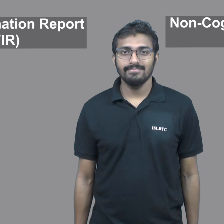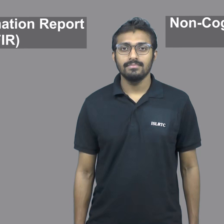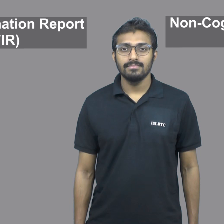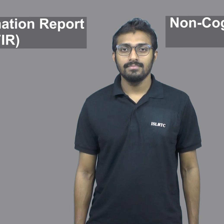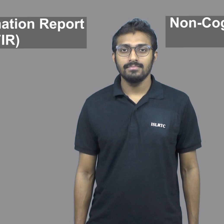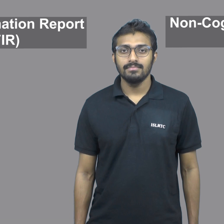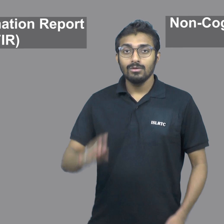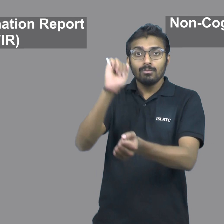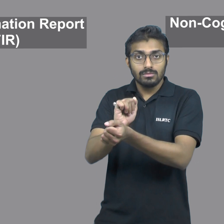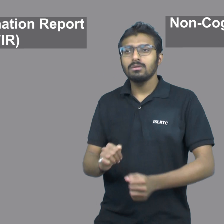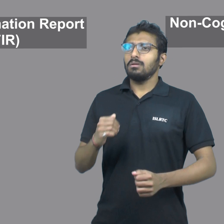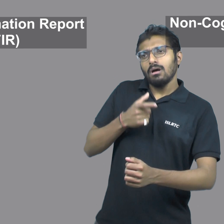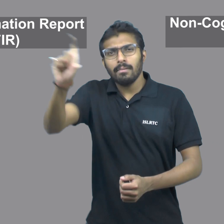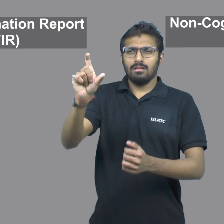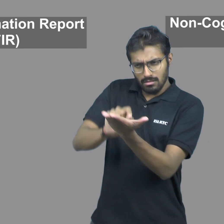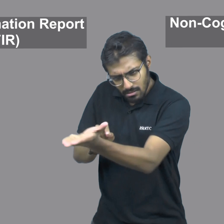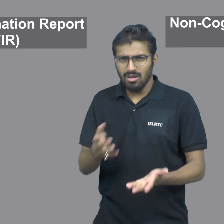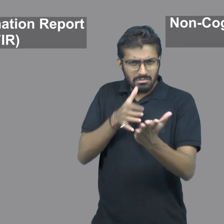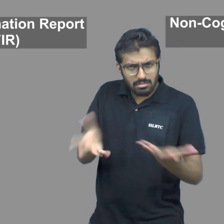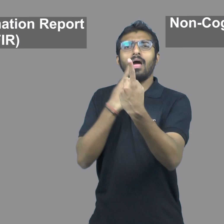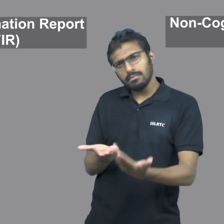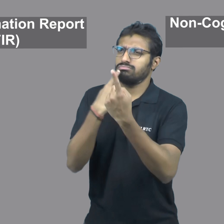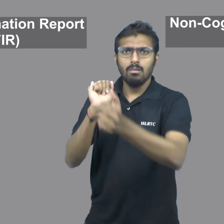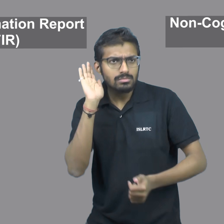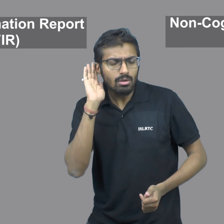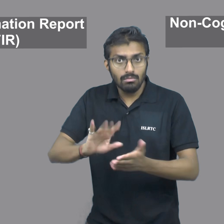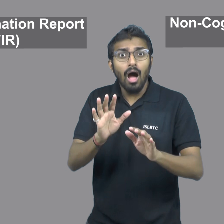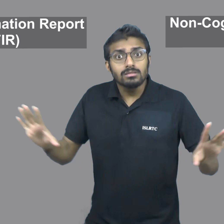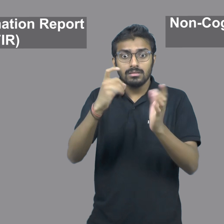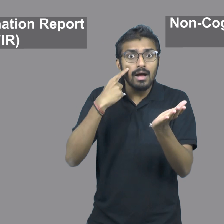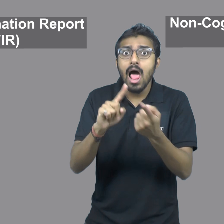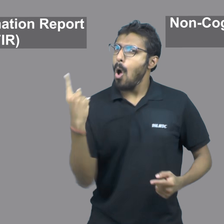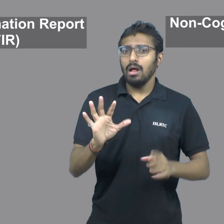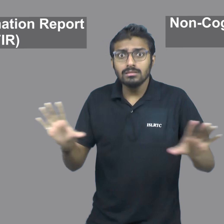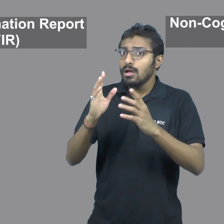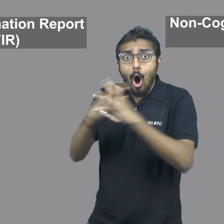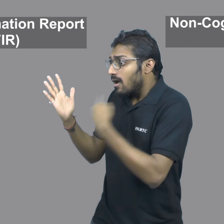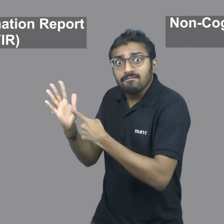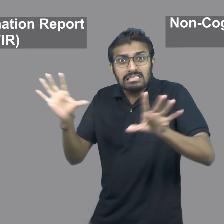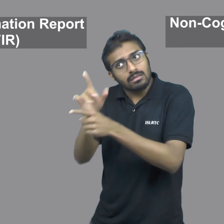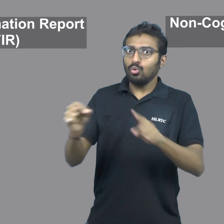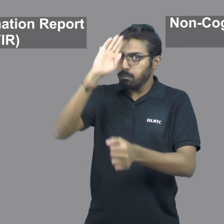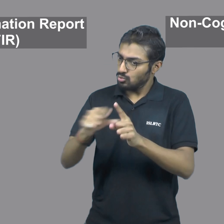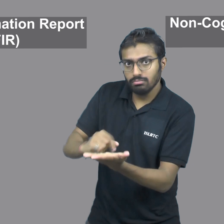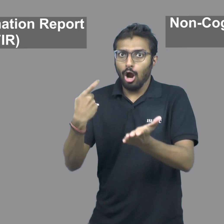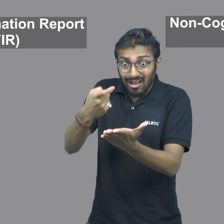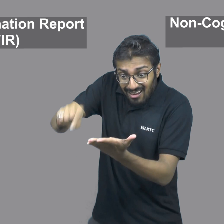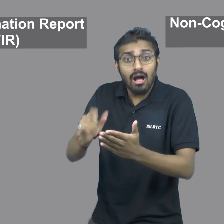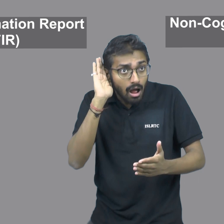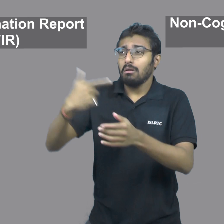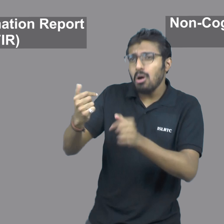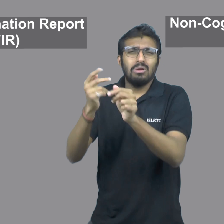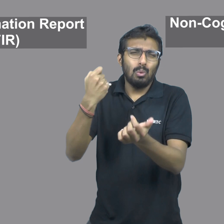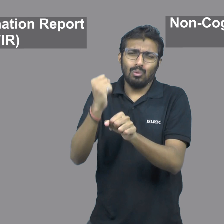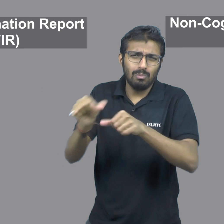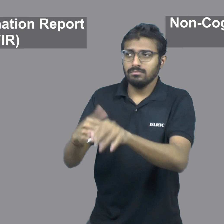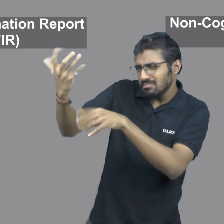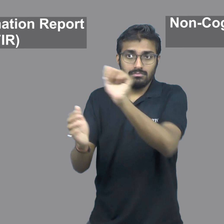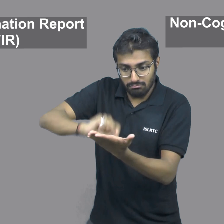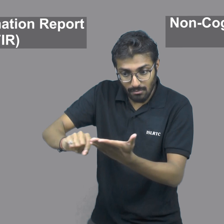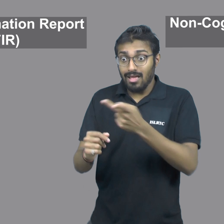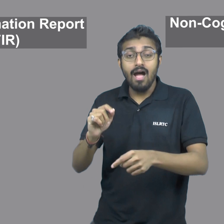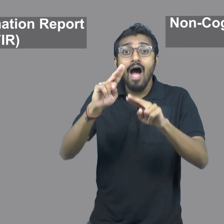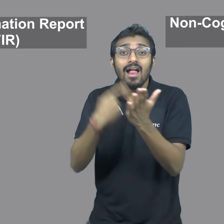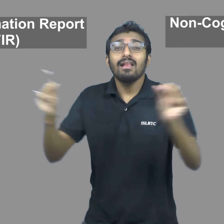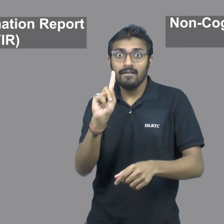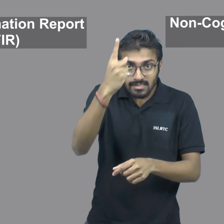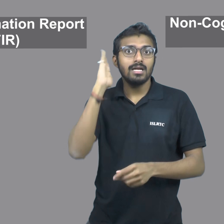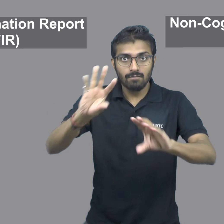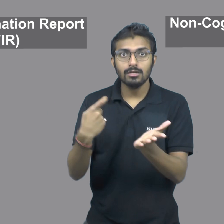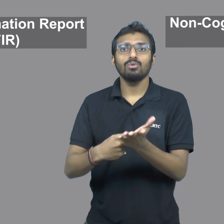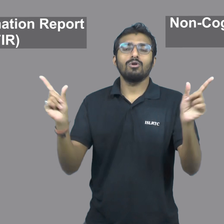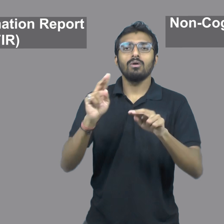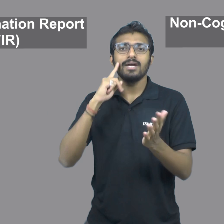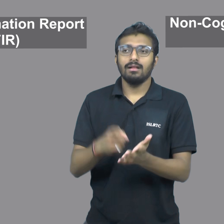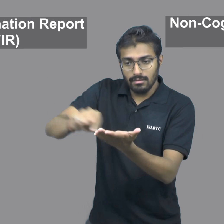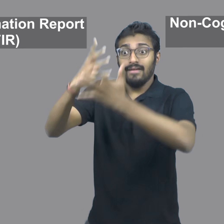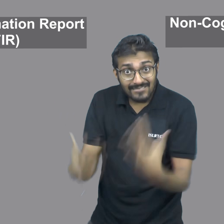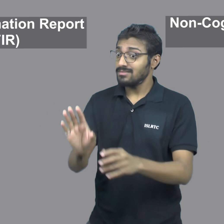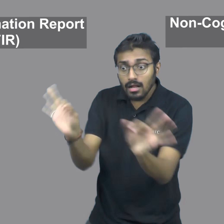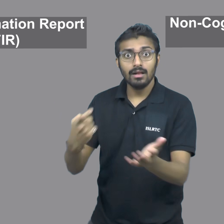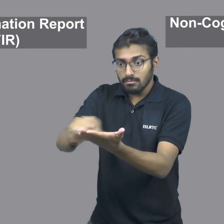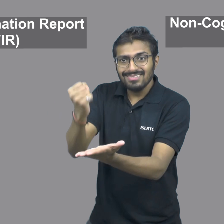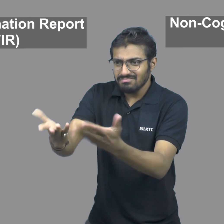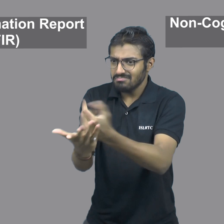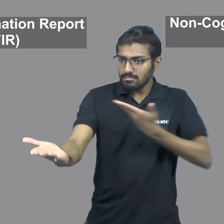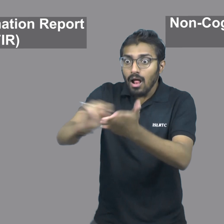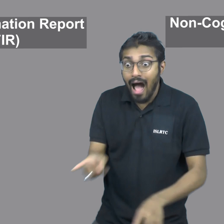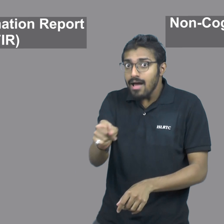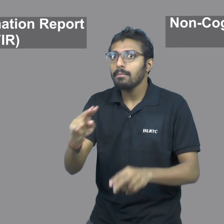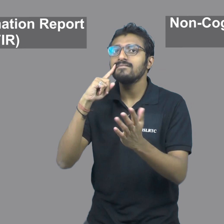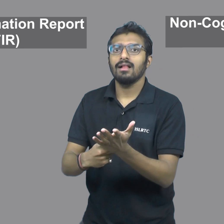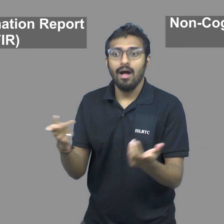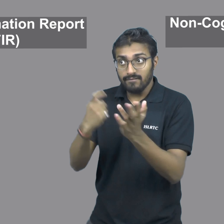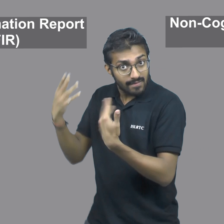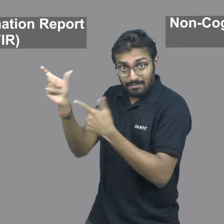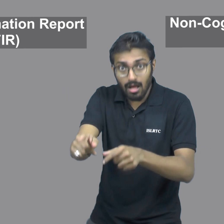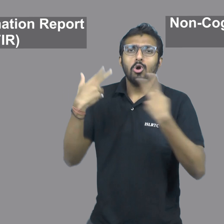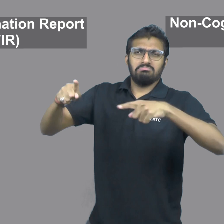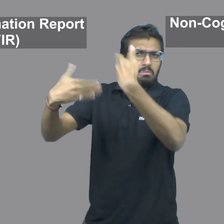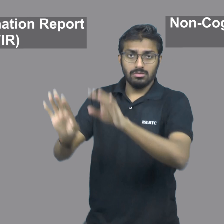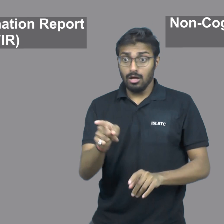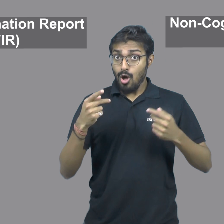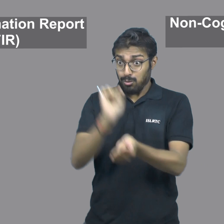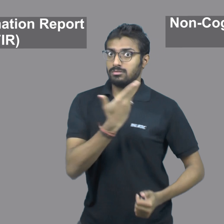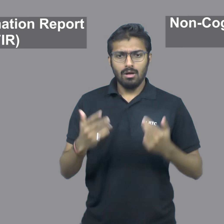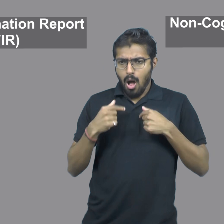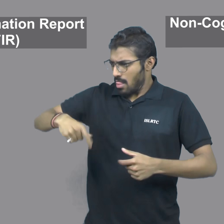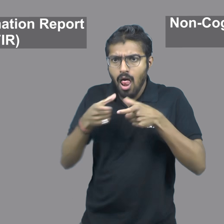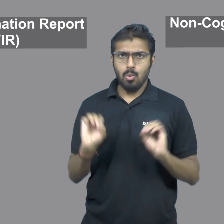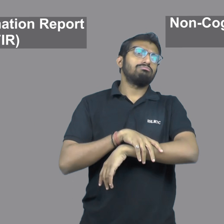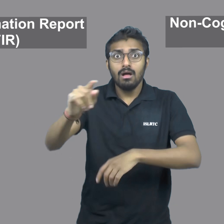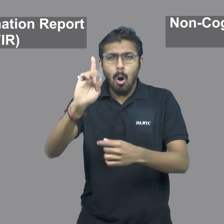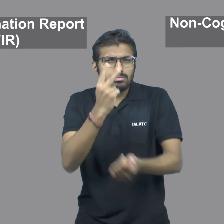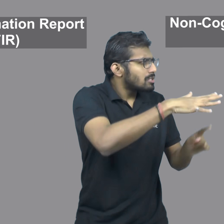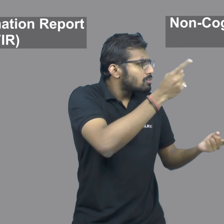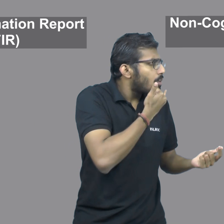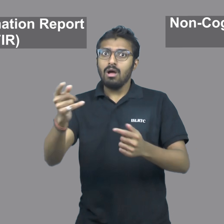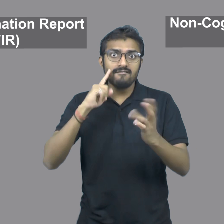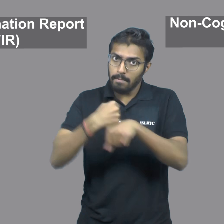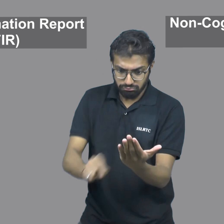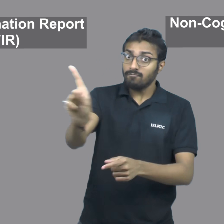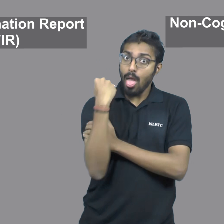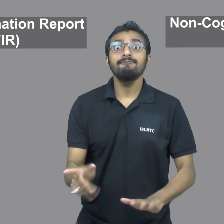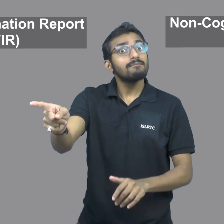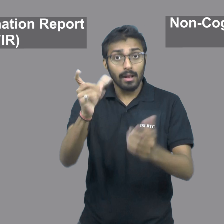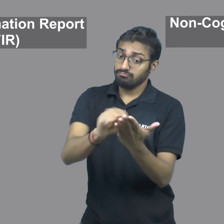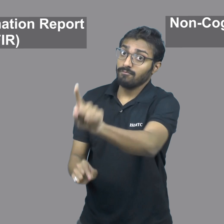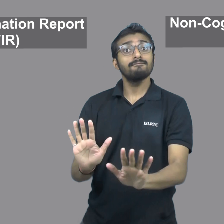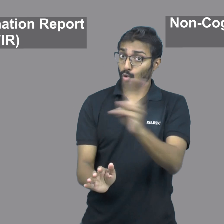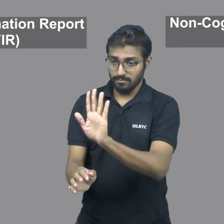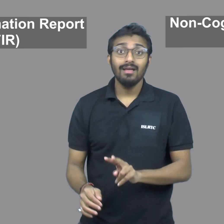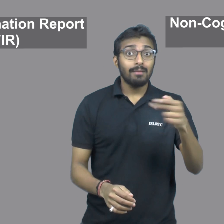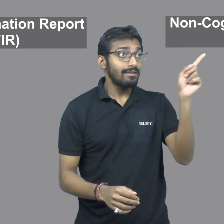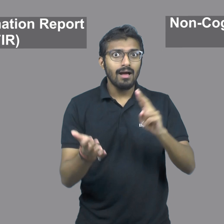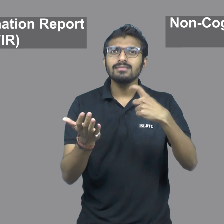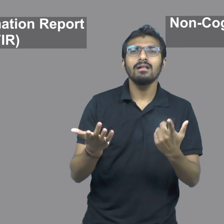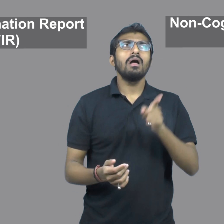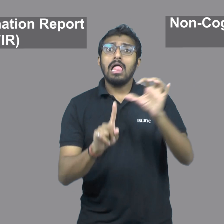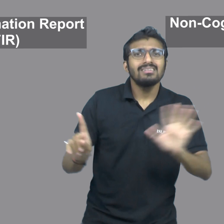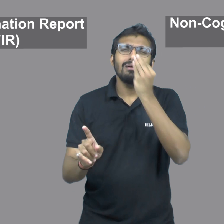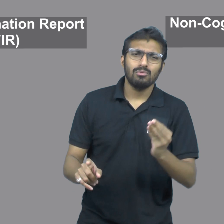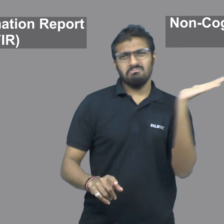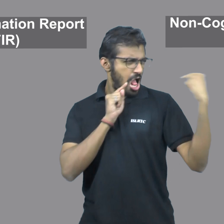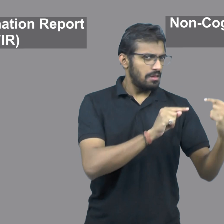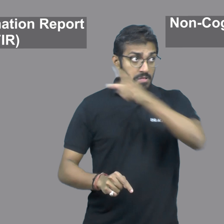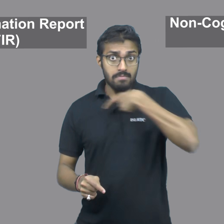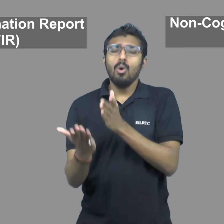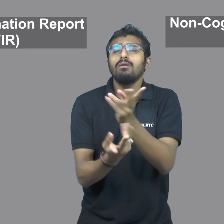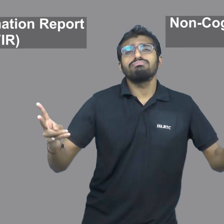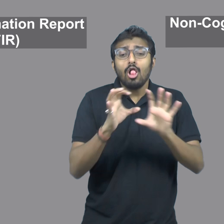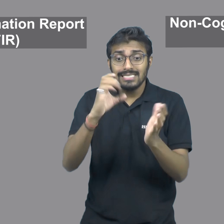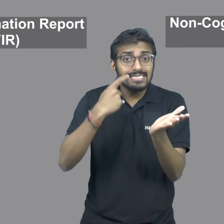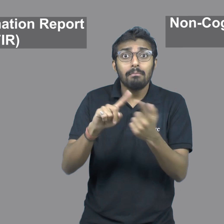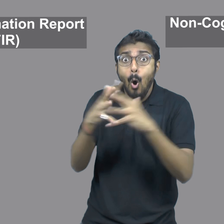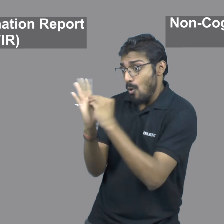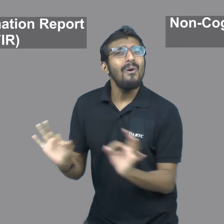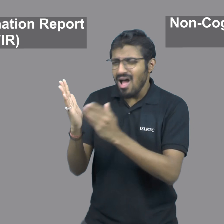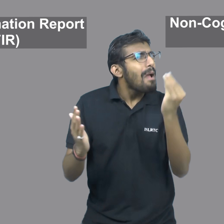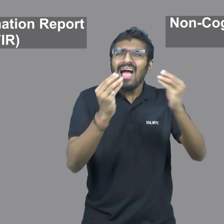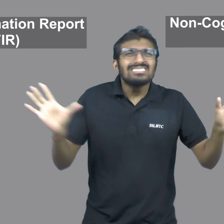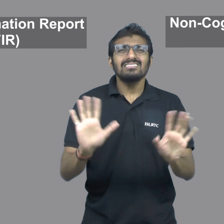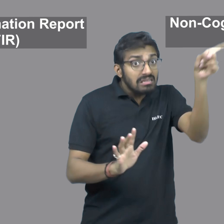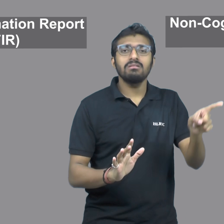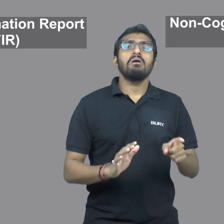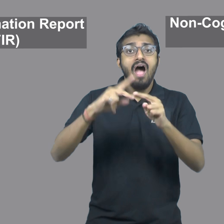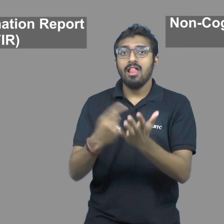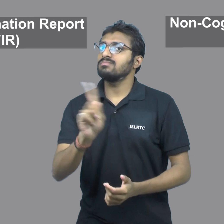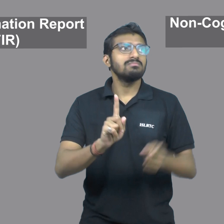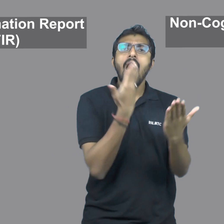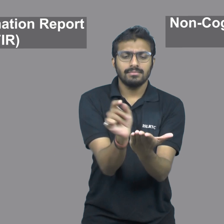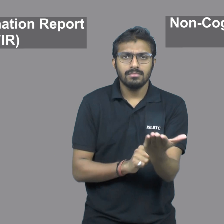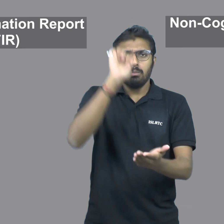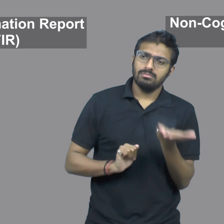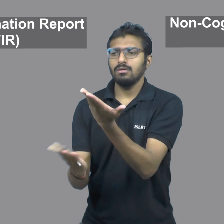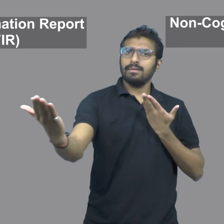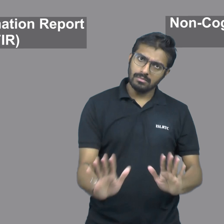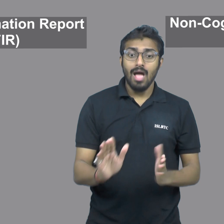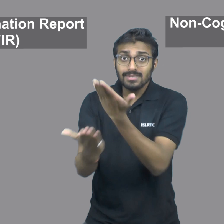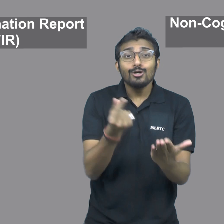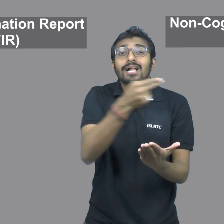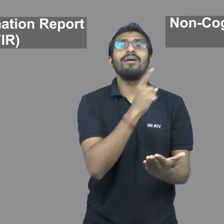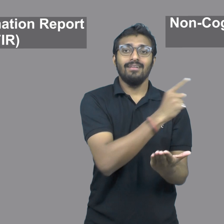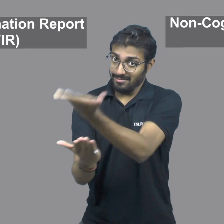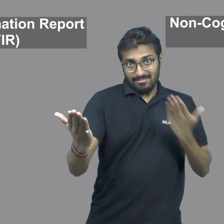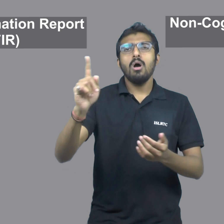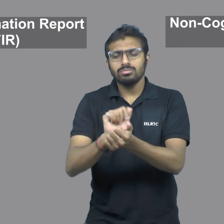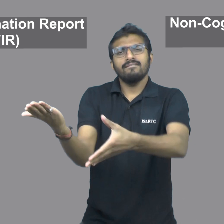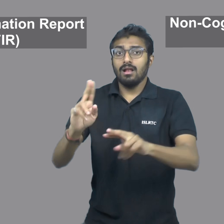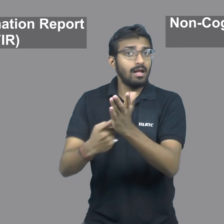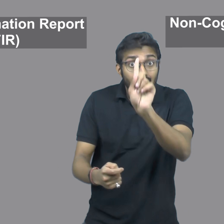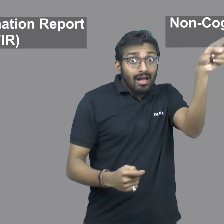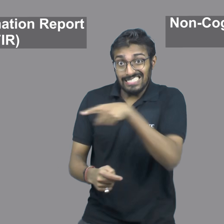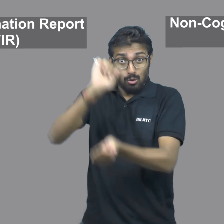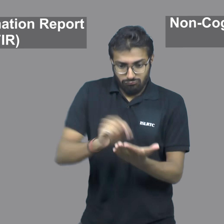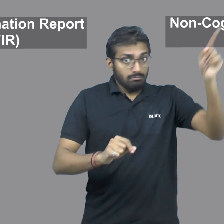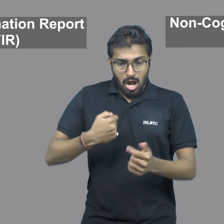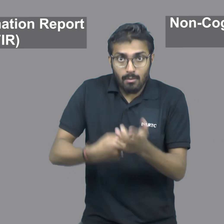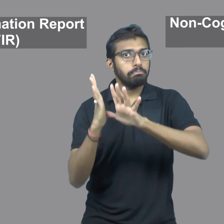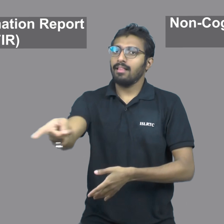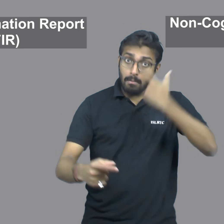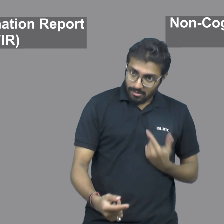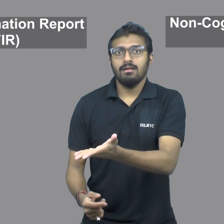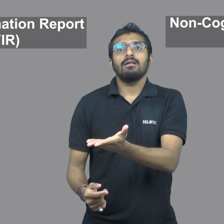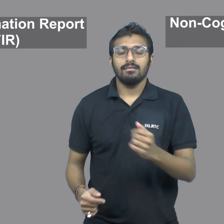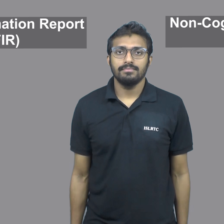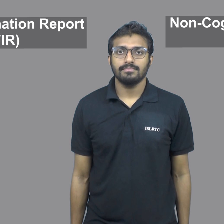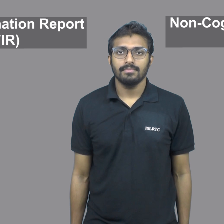Frist Information Report (FIR) Non-Congizable Report (NCR)